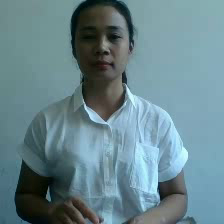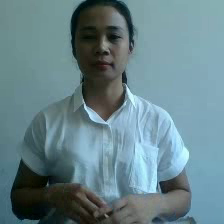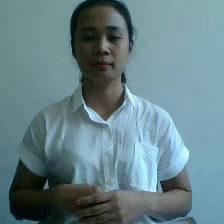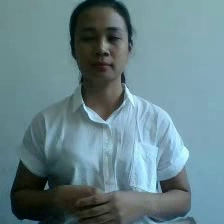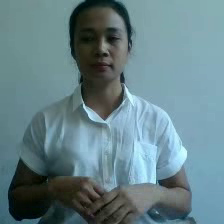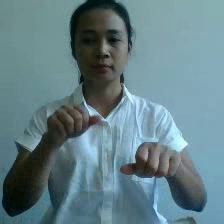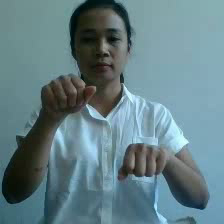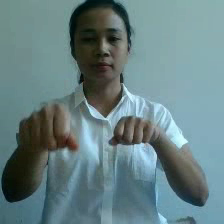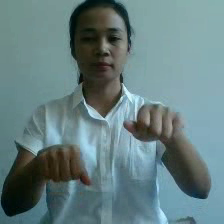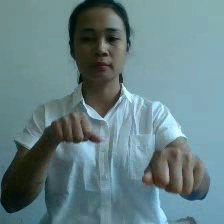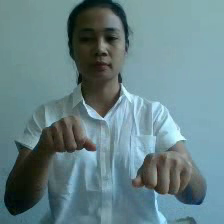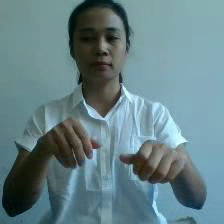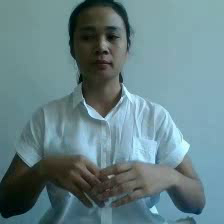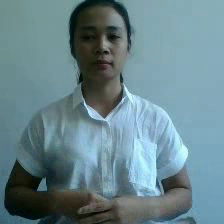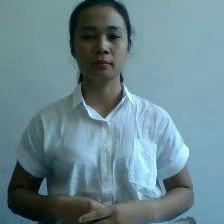Xe đạp